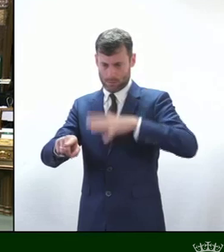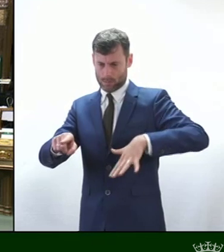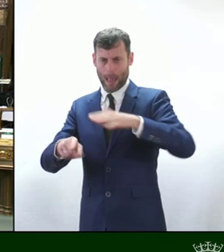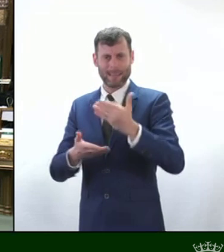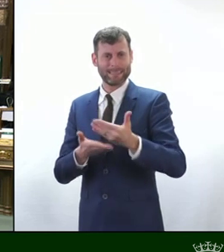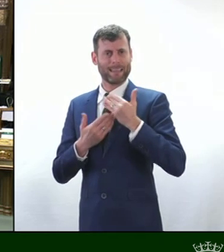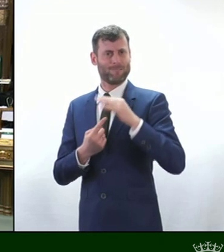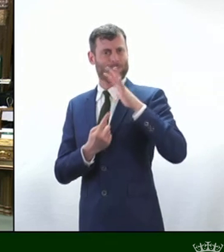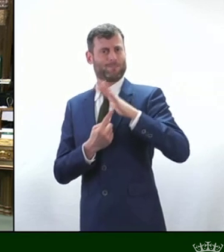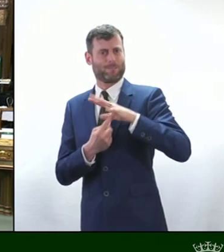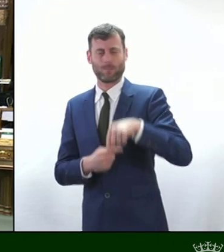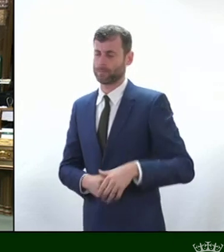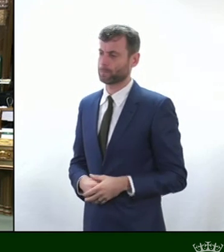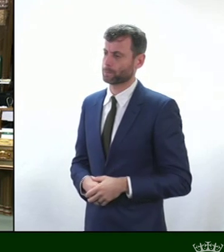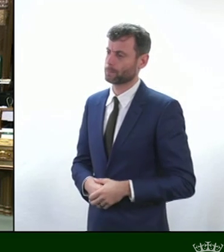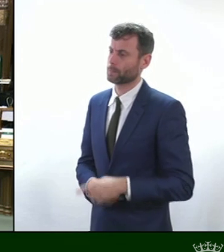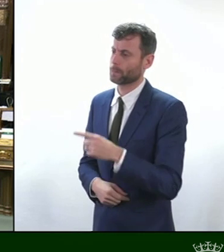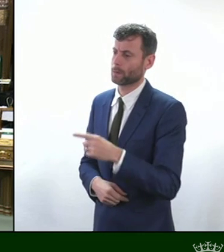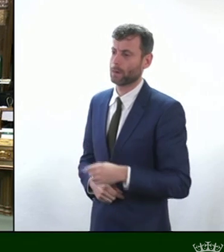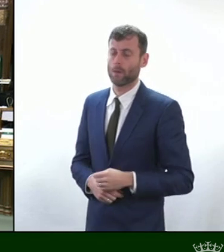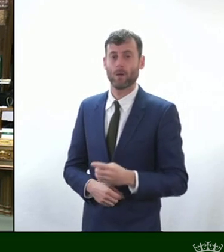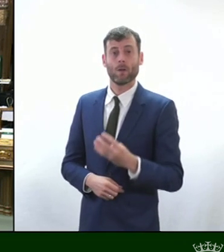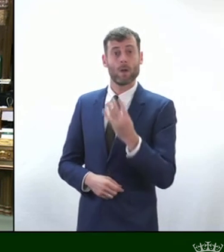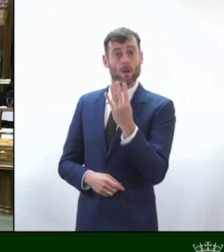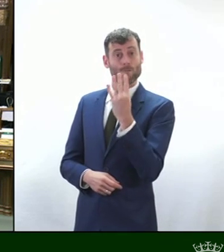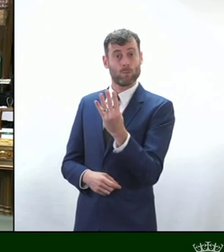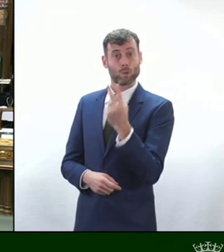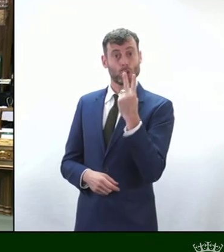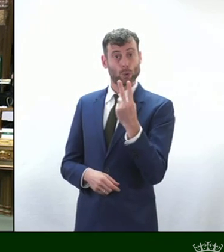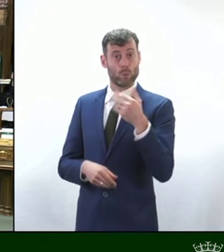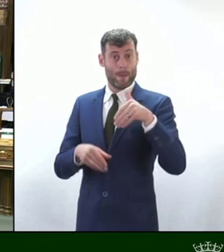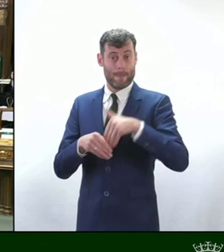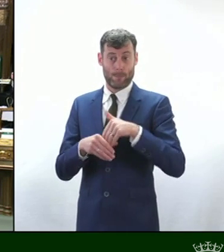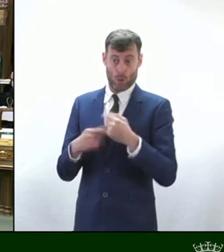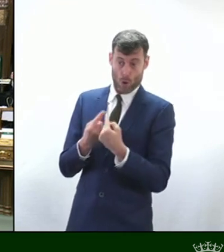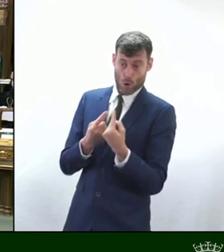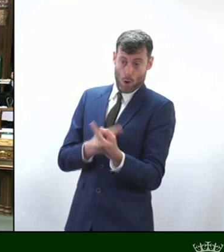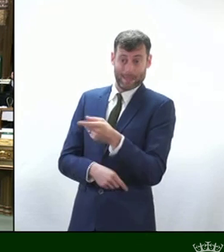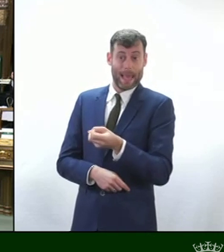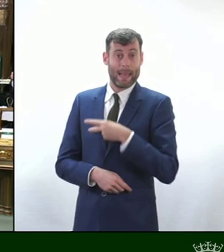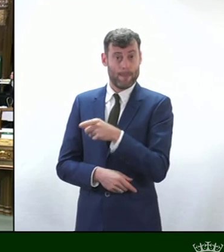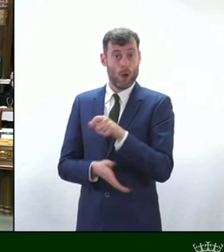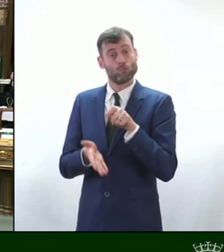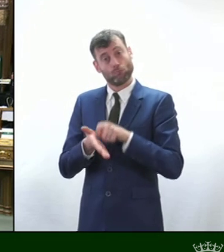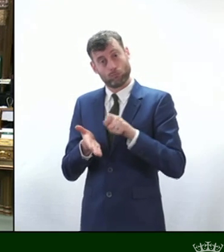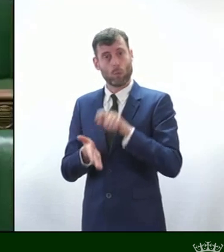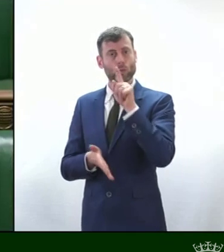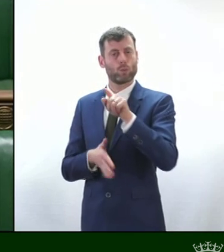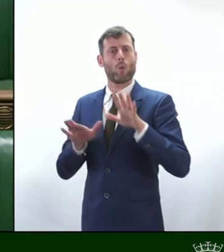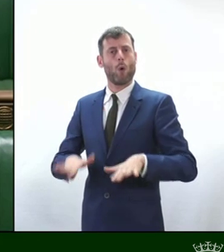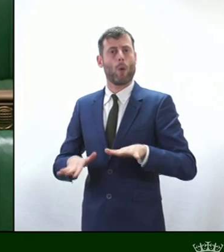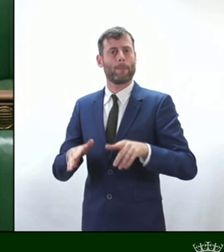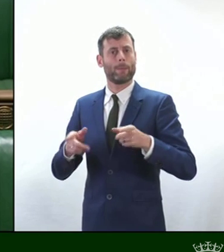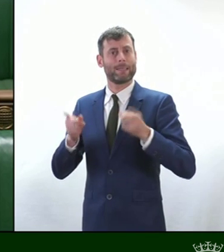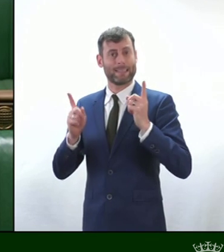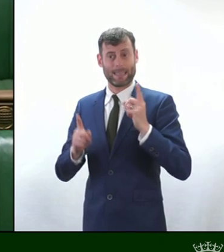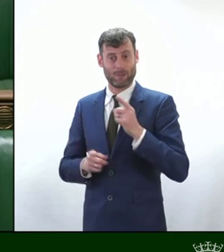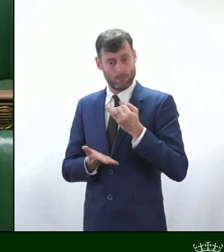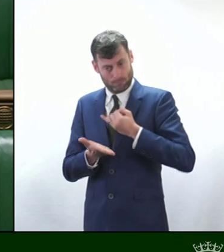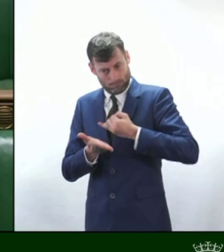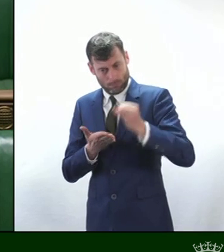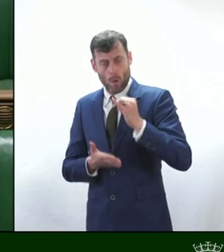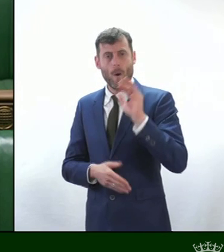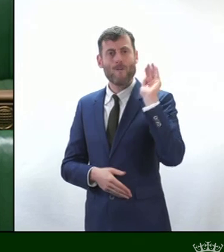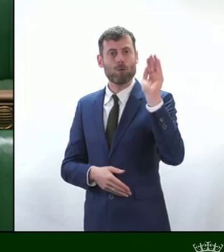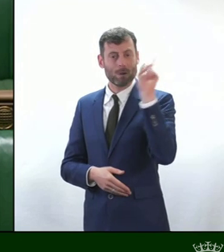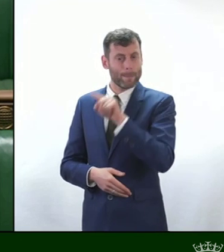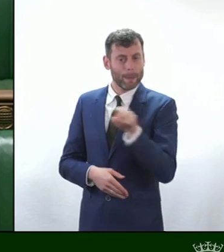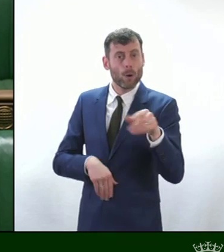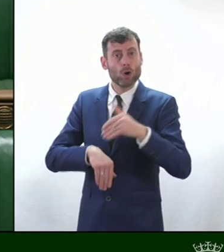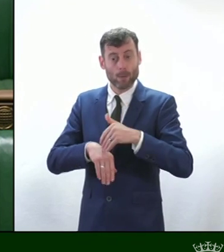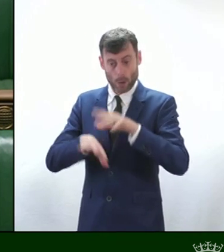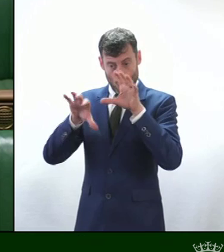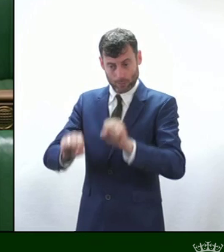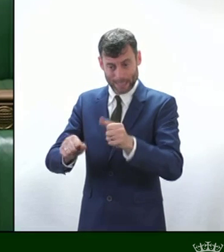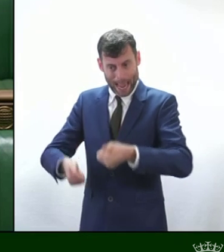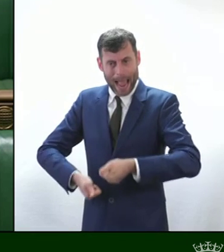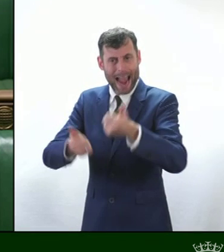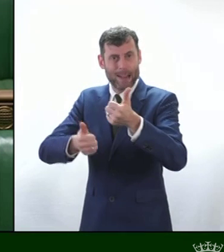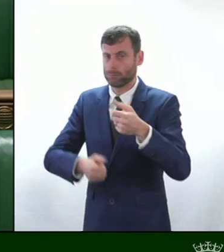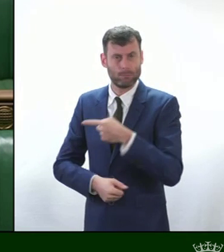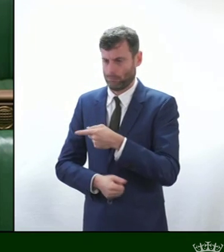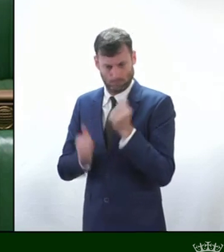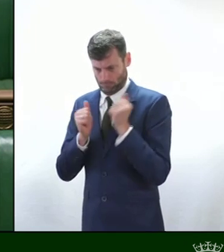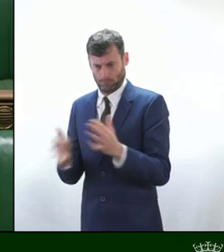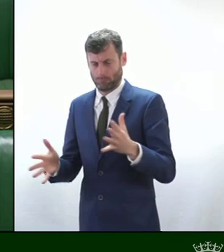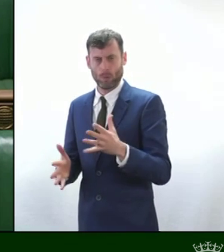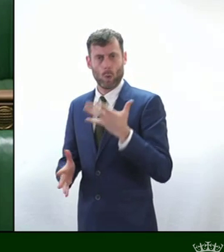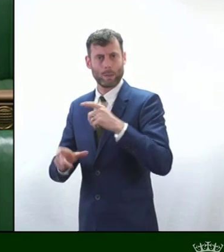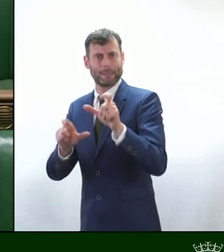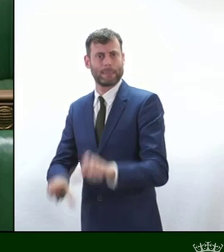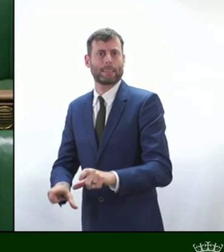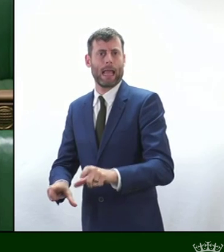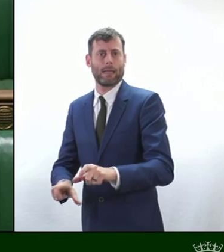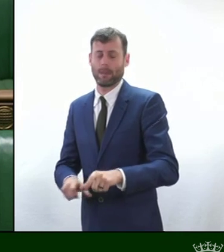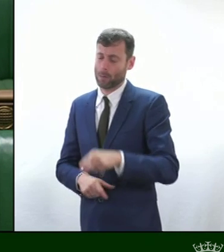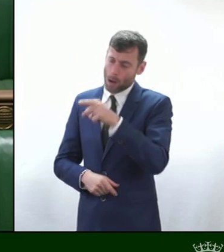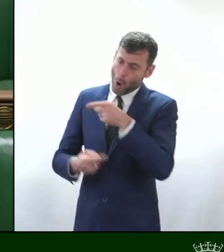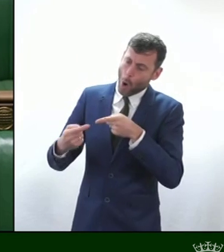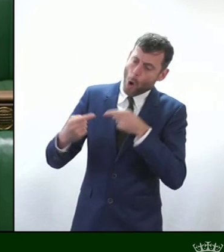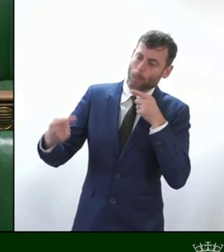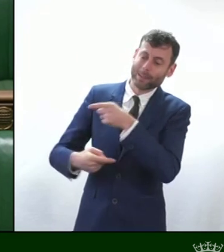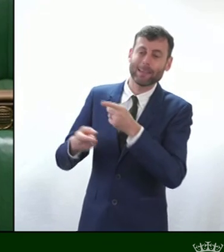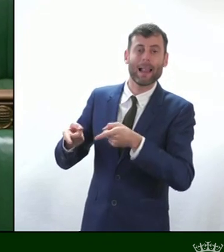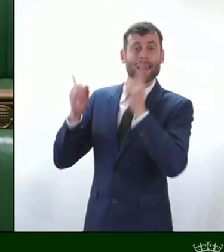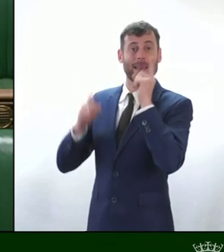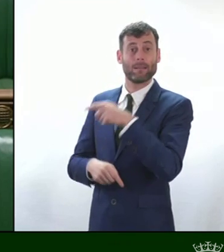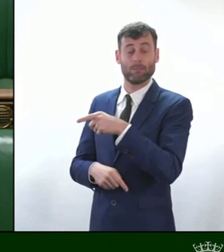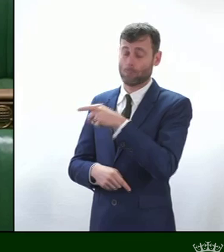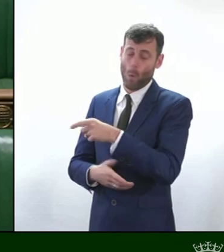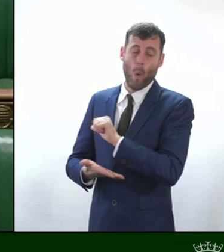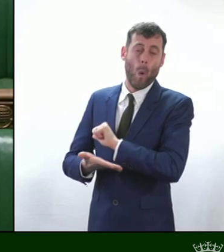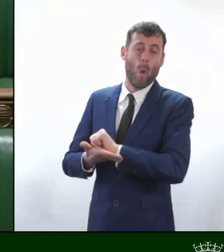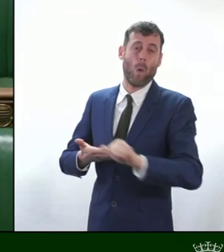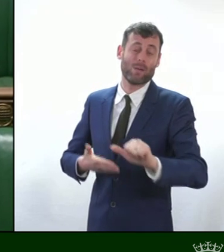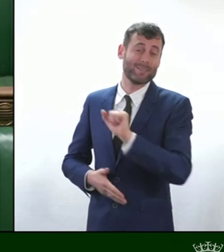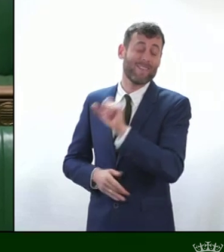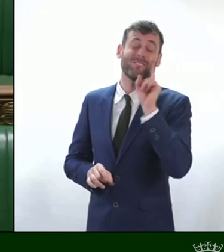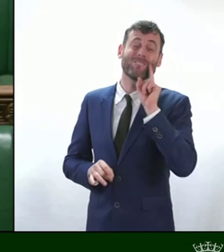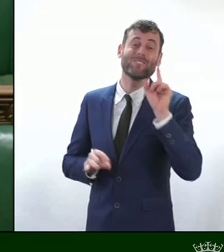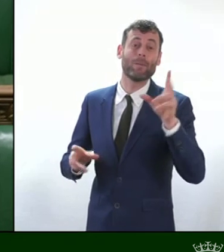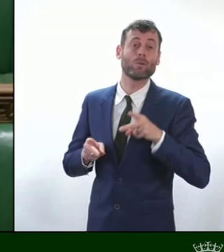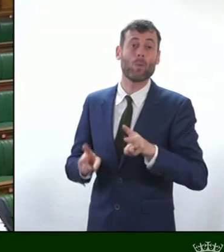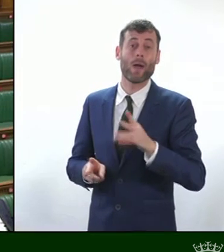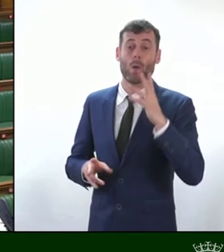Indeed; I was astounded to see that 42 Opposition Members wrote to the Home Secretary opposing the deportation of foreign national criminals, while the leader of the Labour party maintained his characteristic delphic silence on the matter.